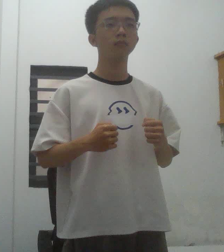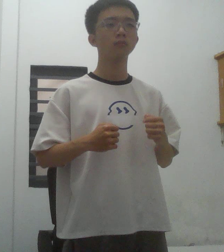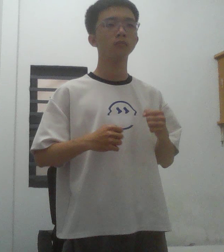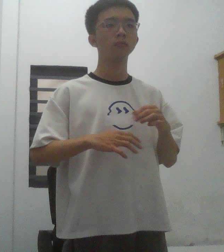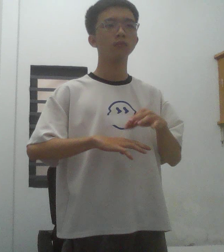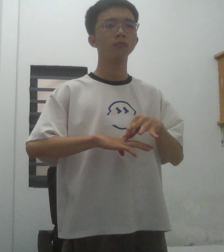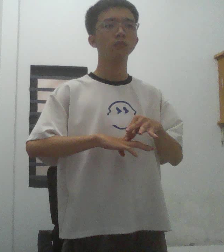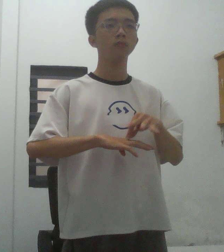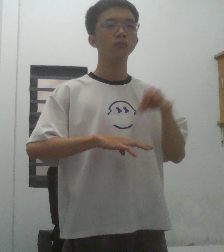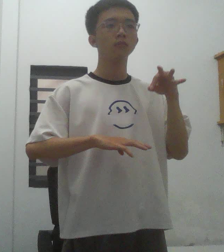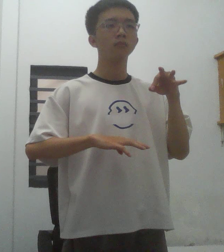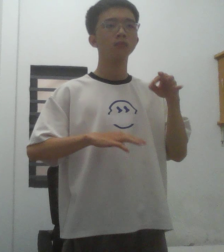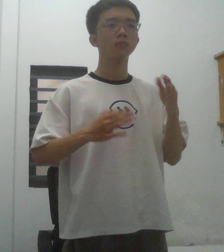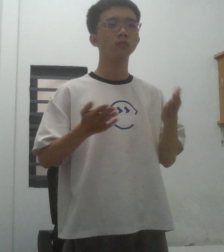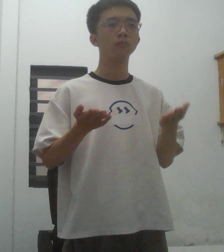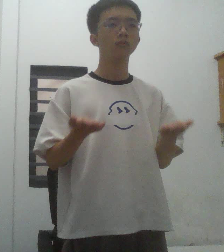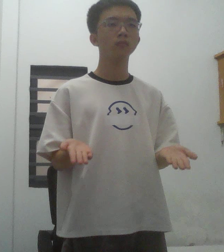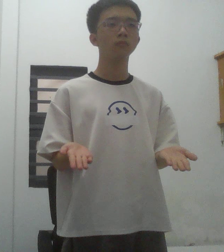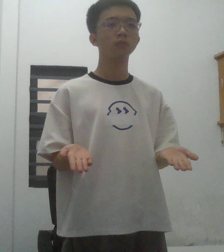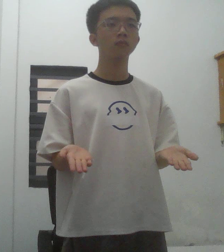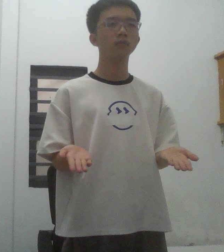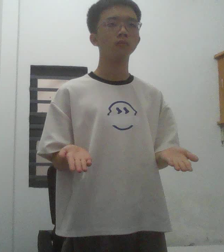tuan nay